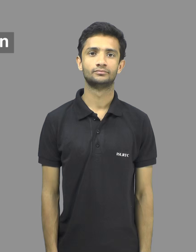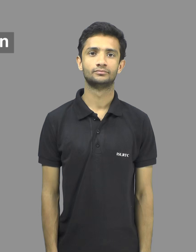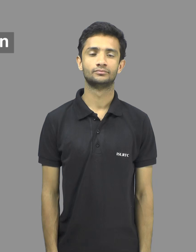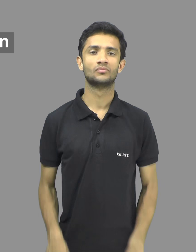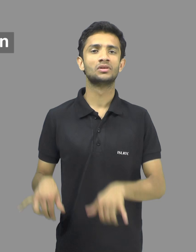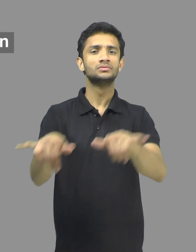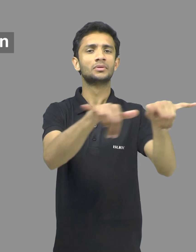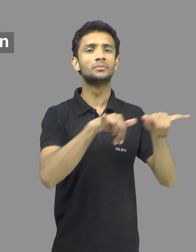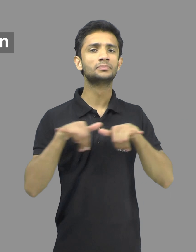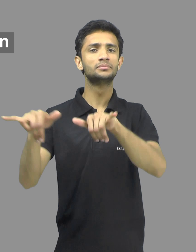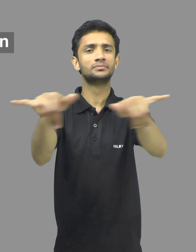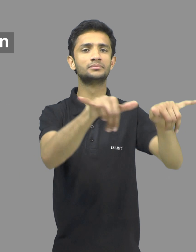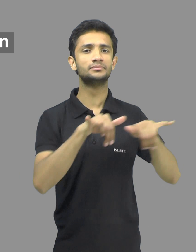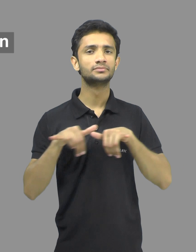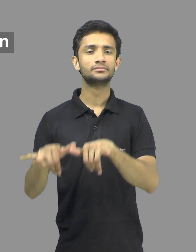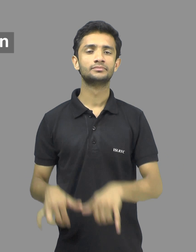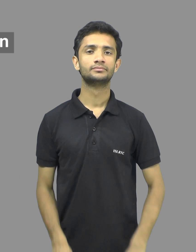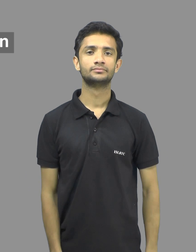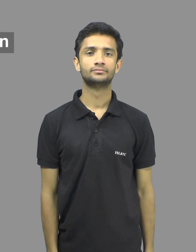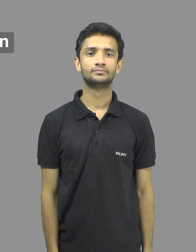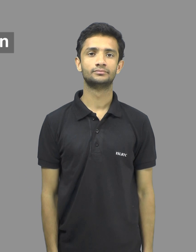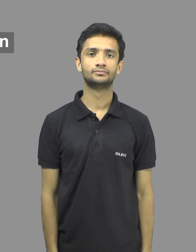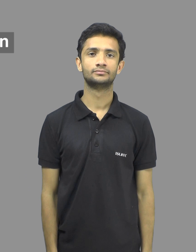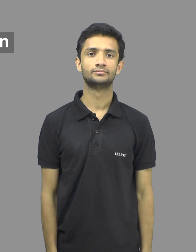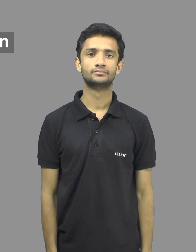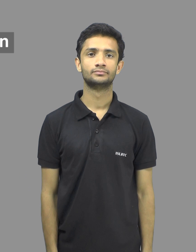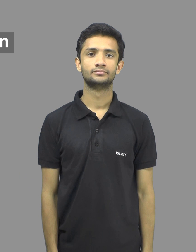Common